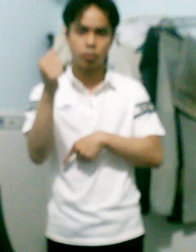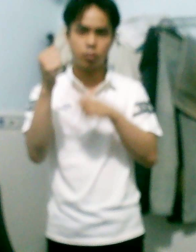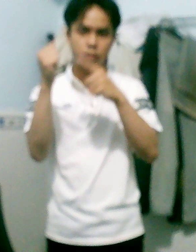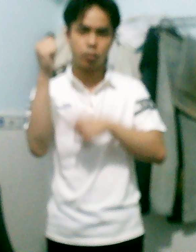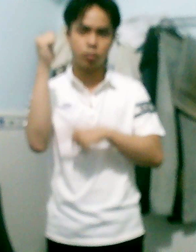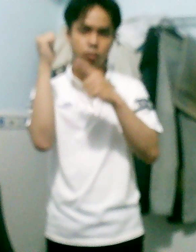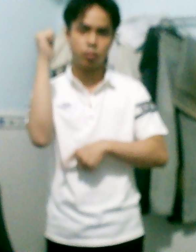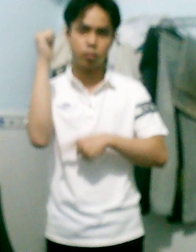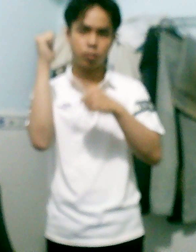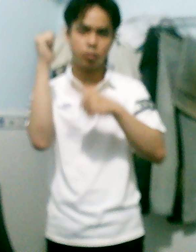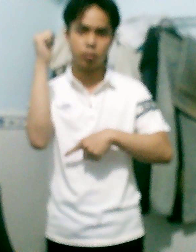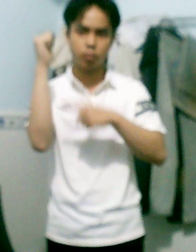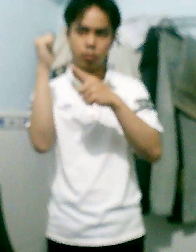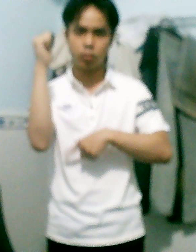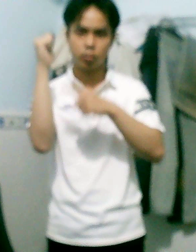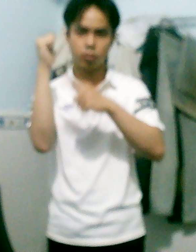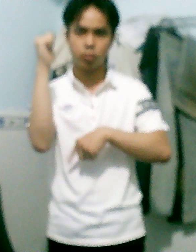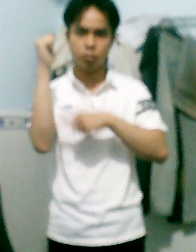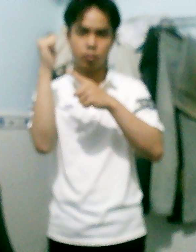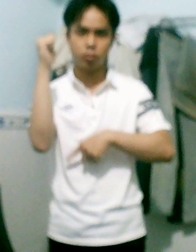tieng viet